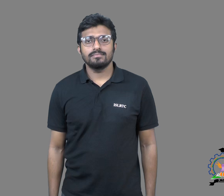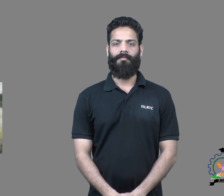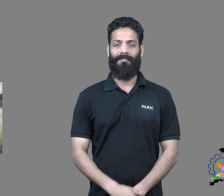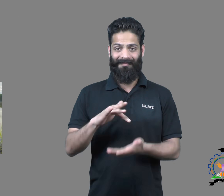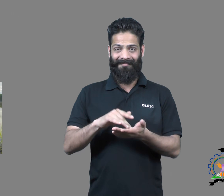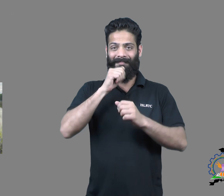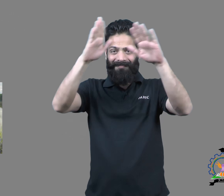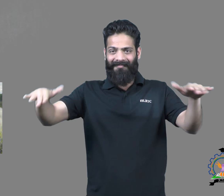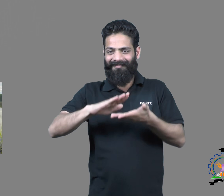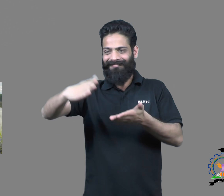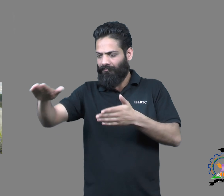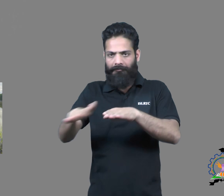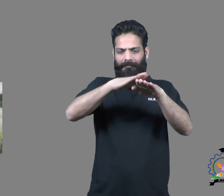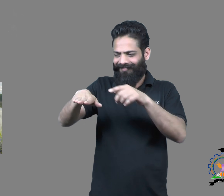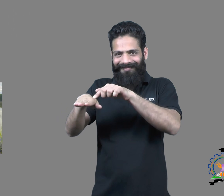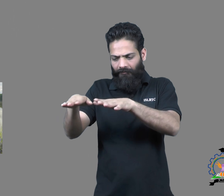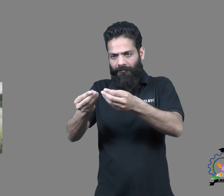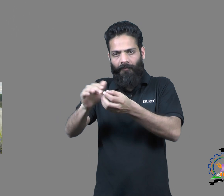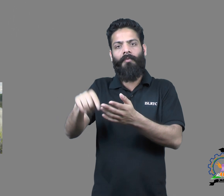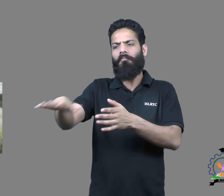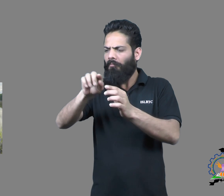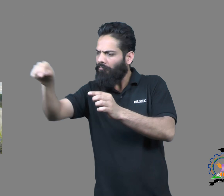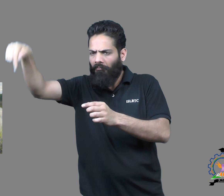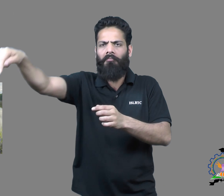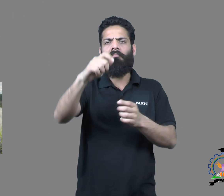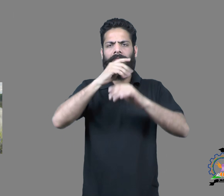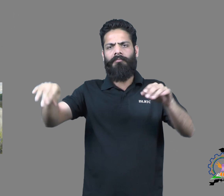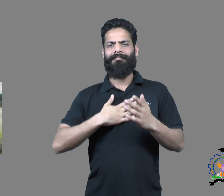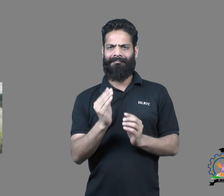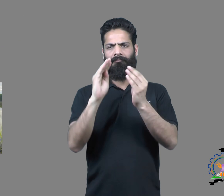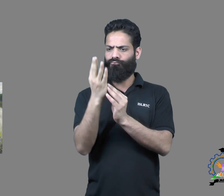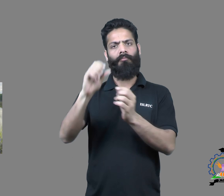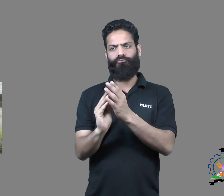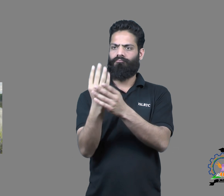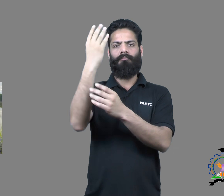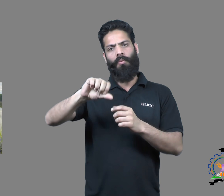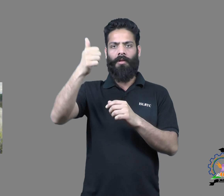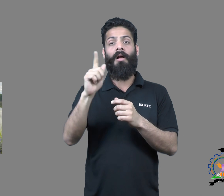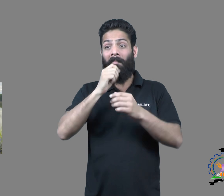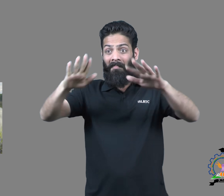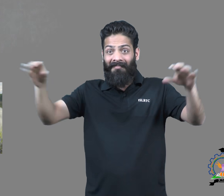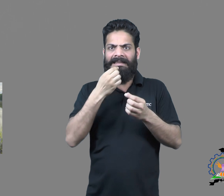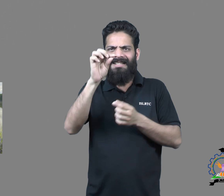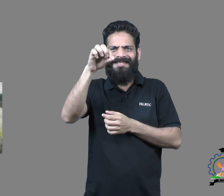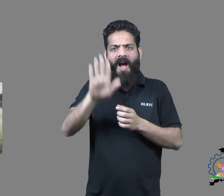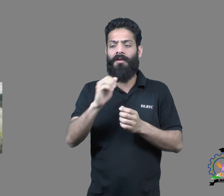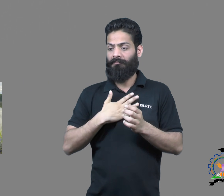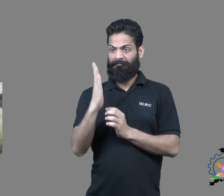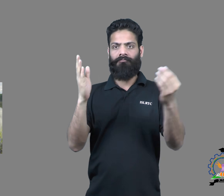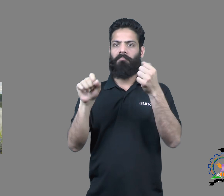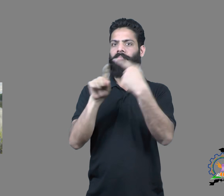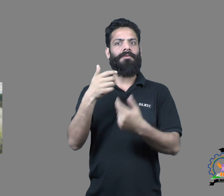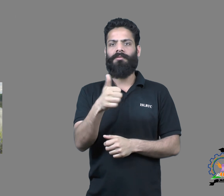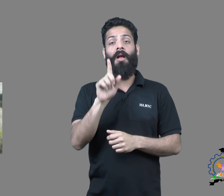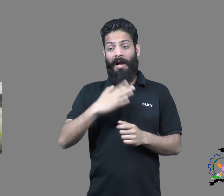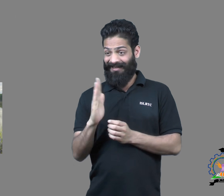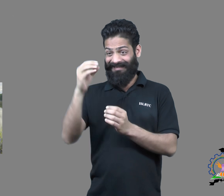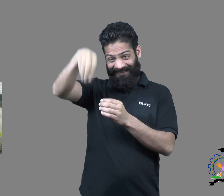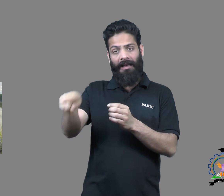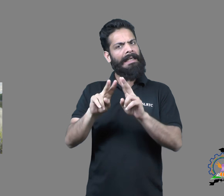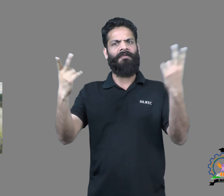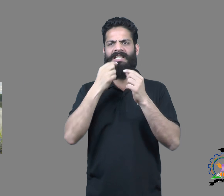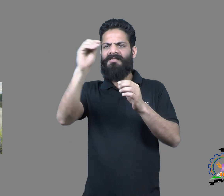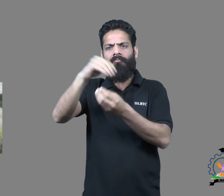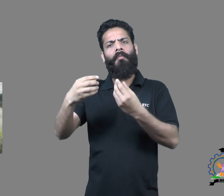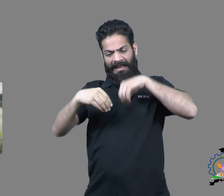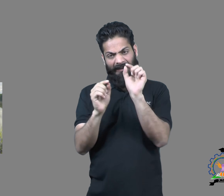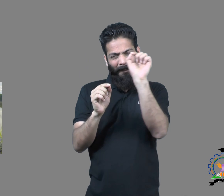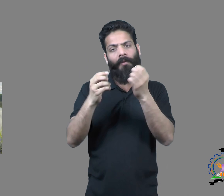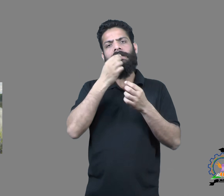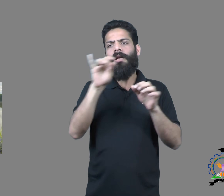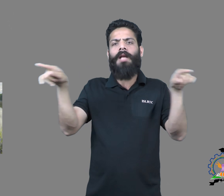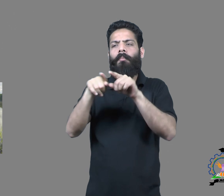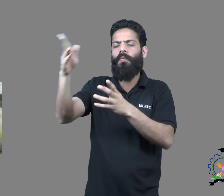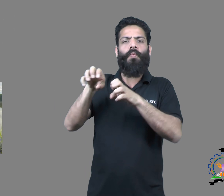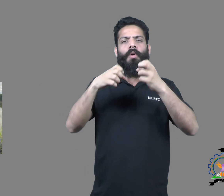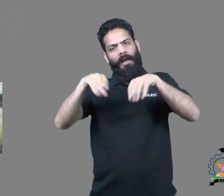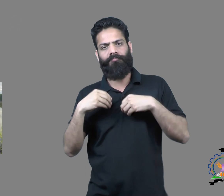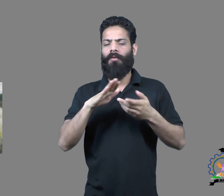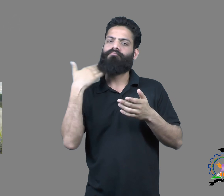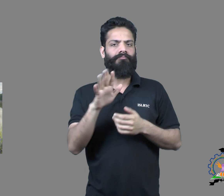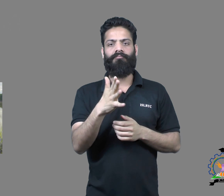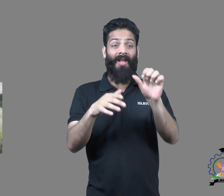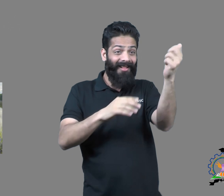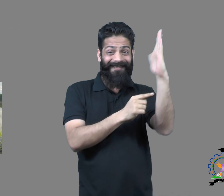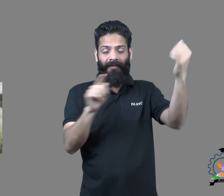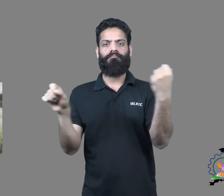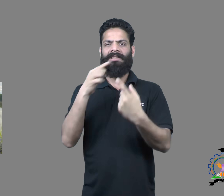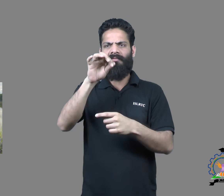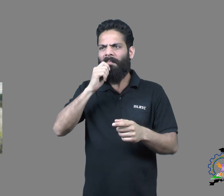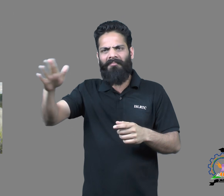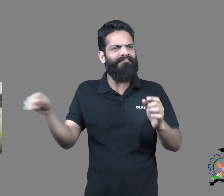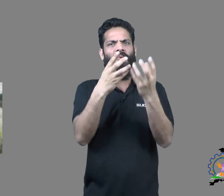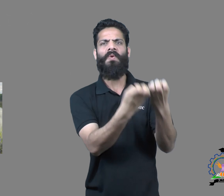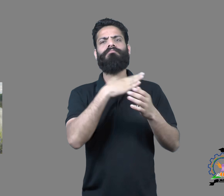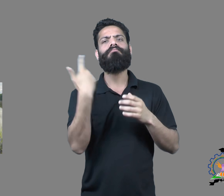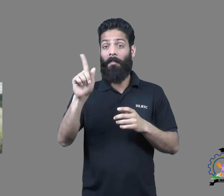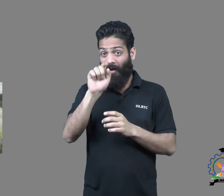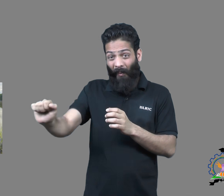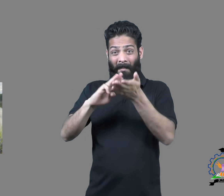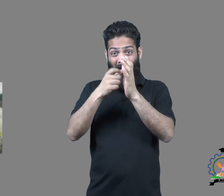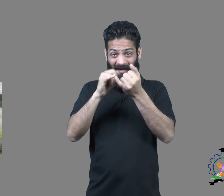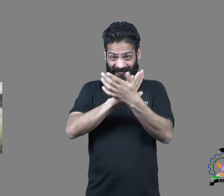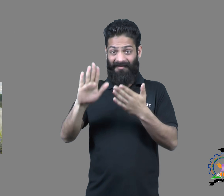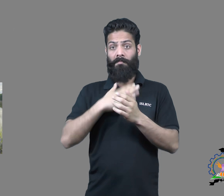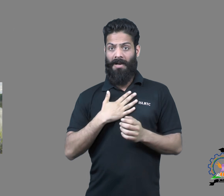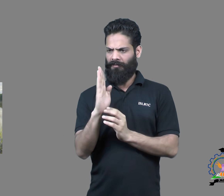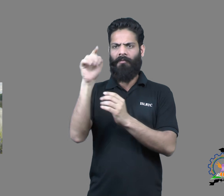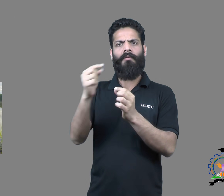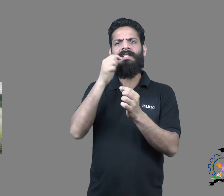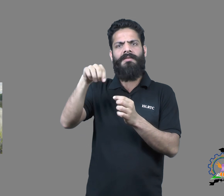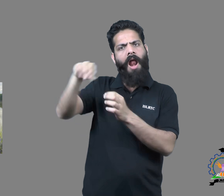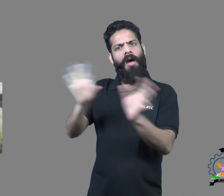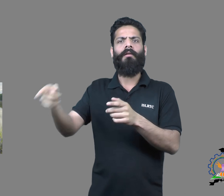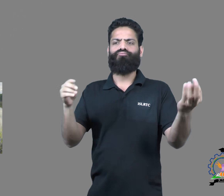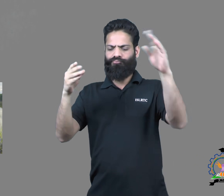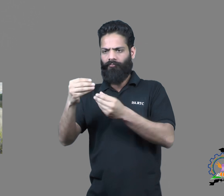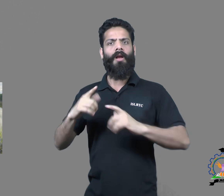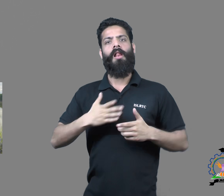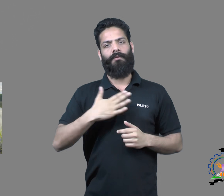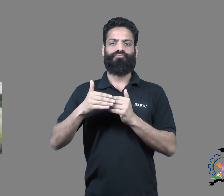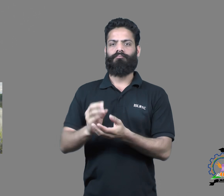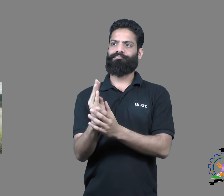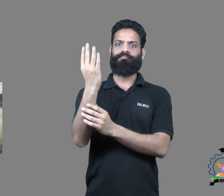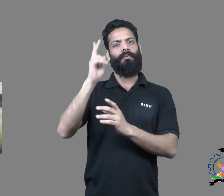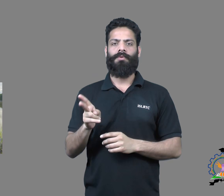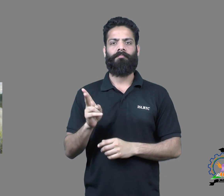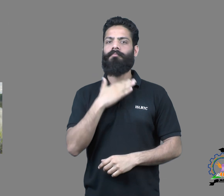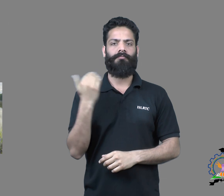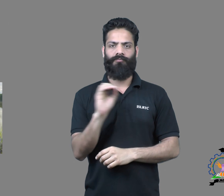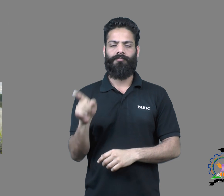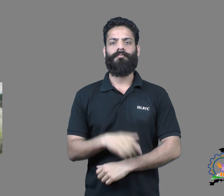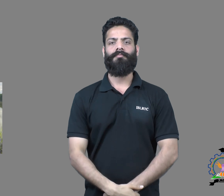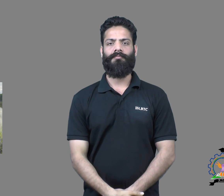Marsh Plant